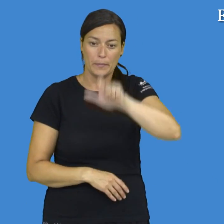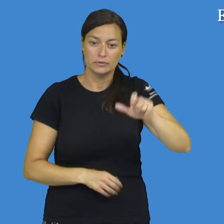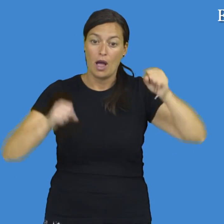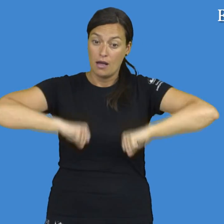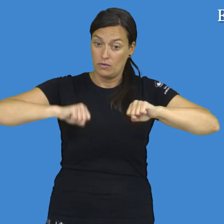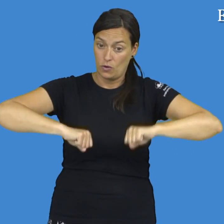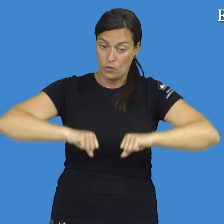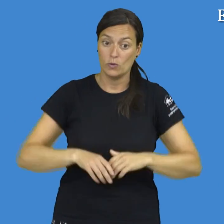mayor